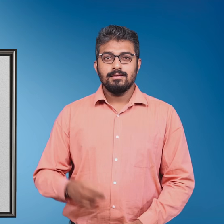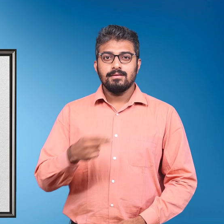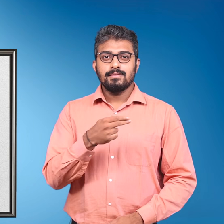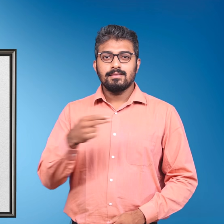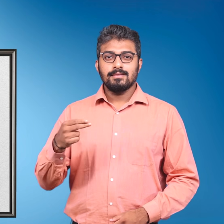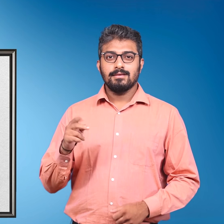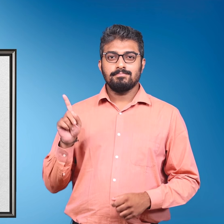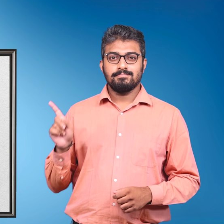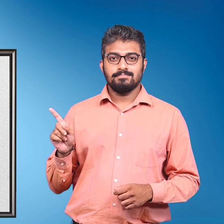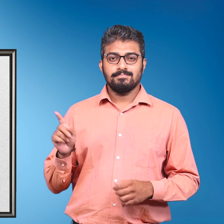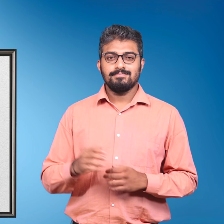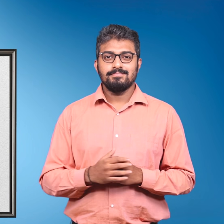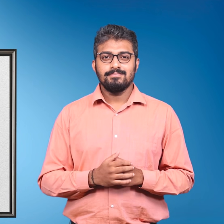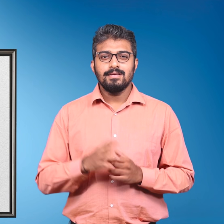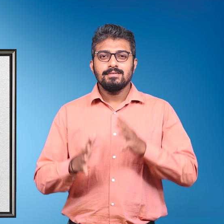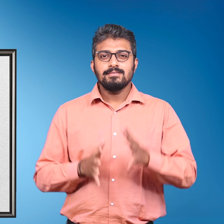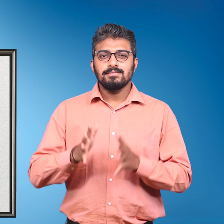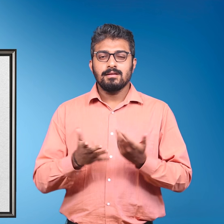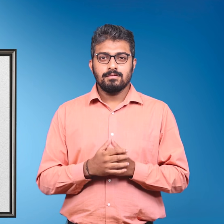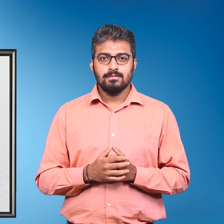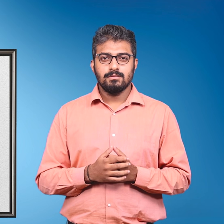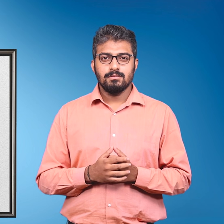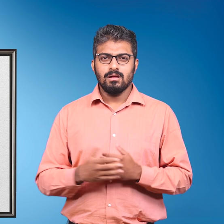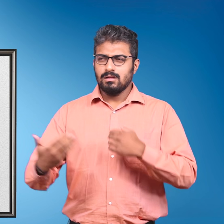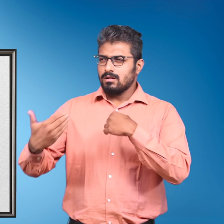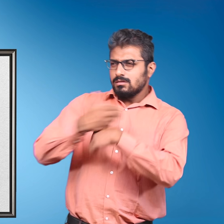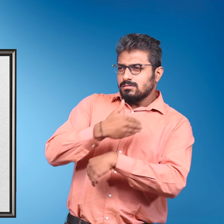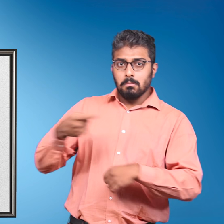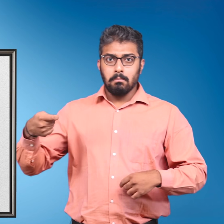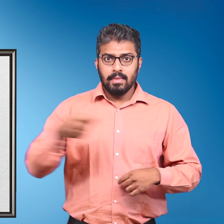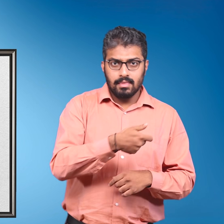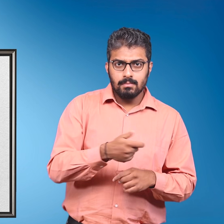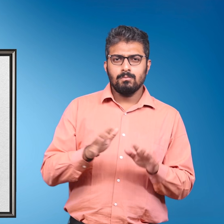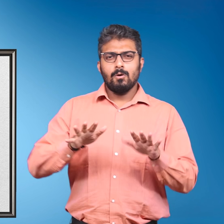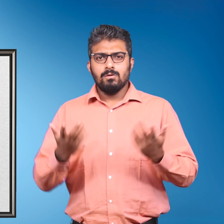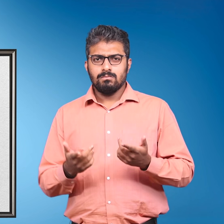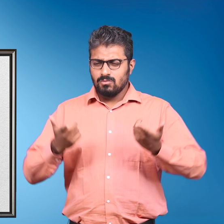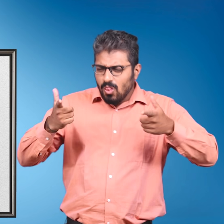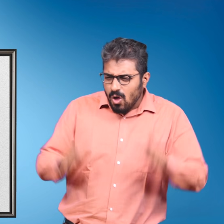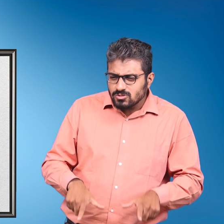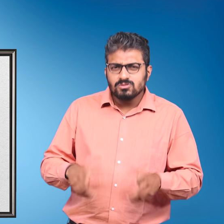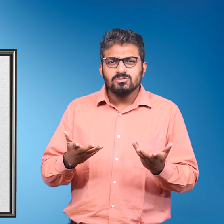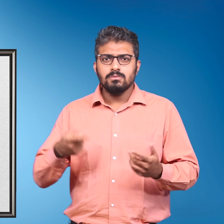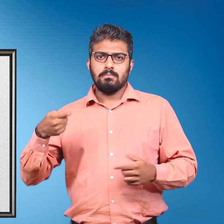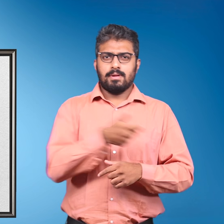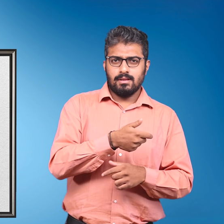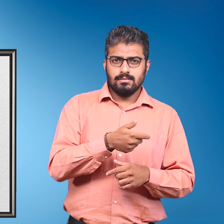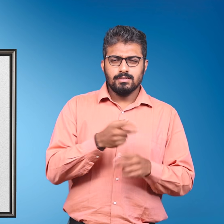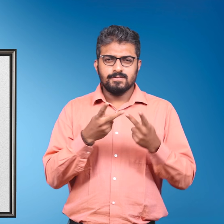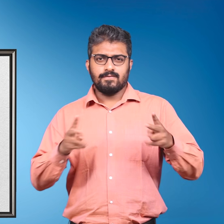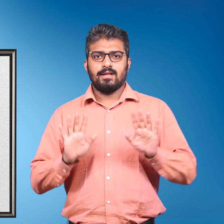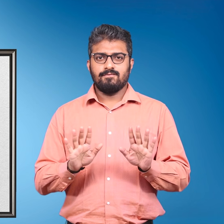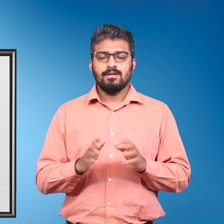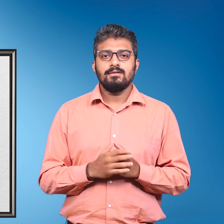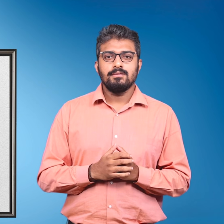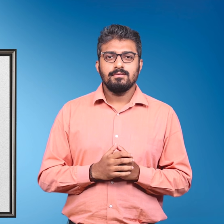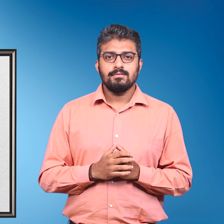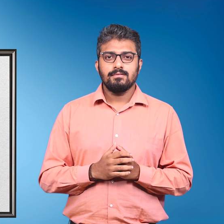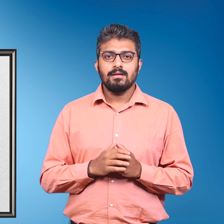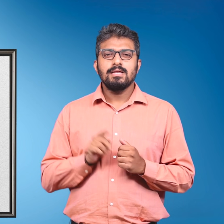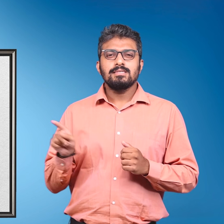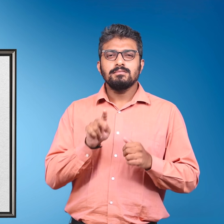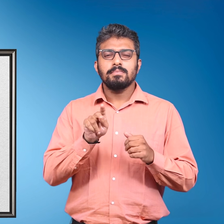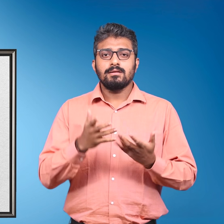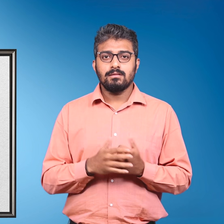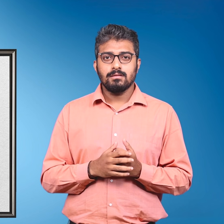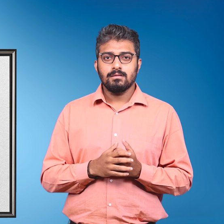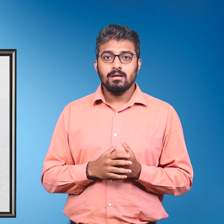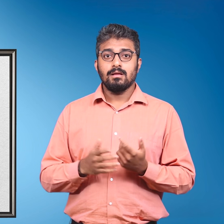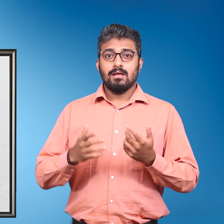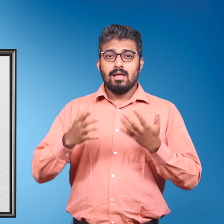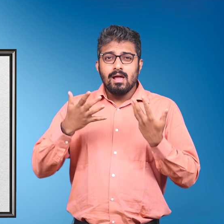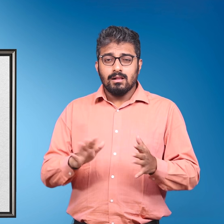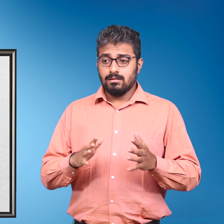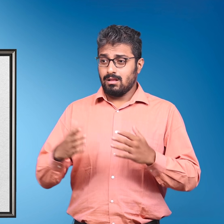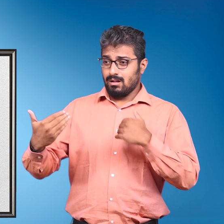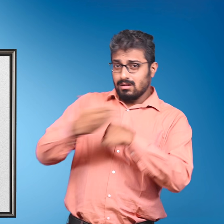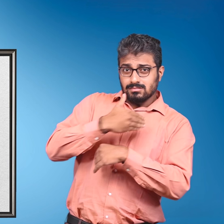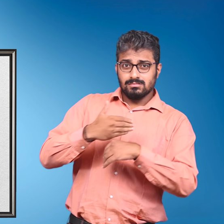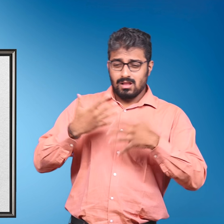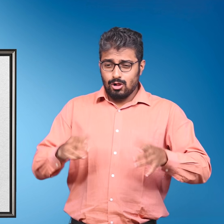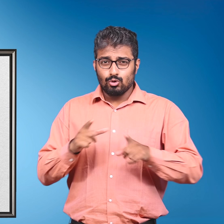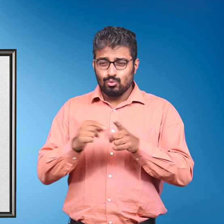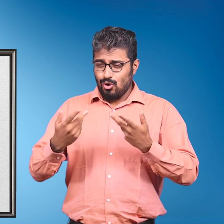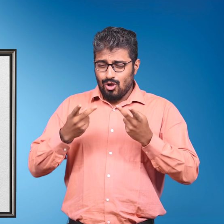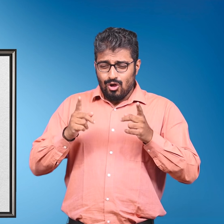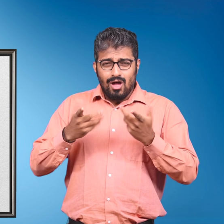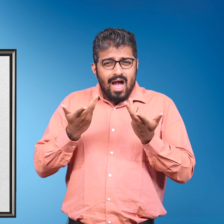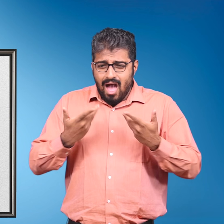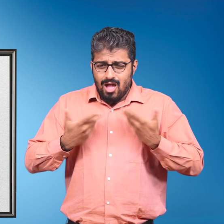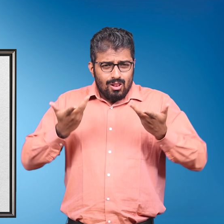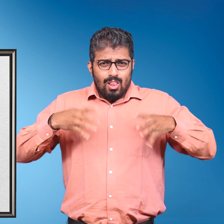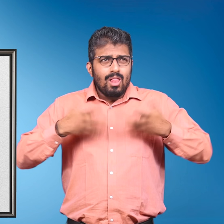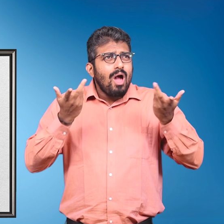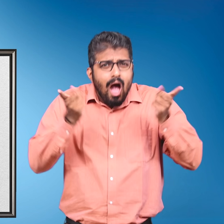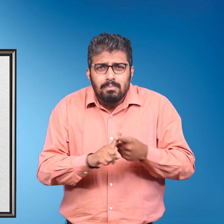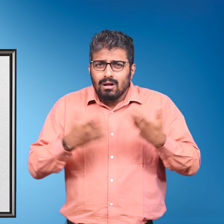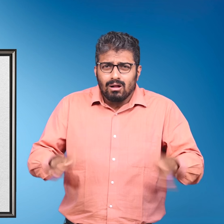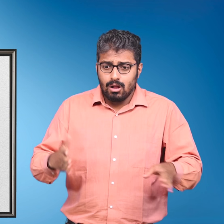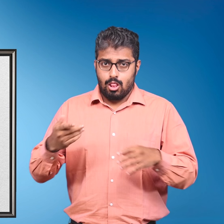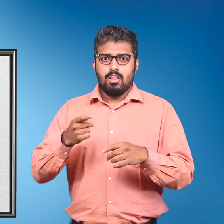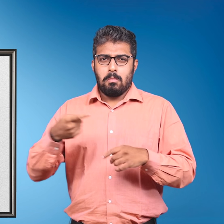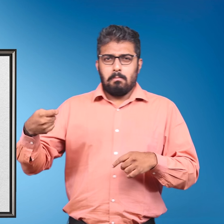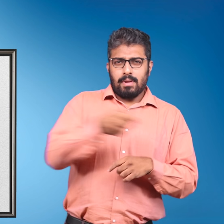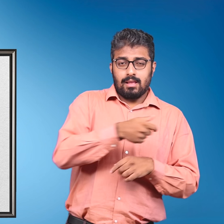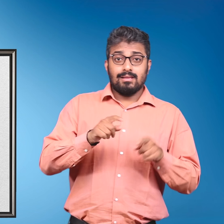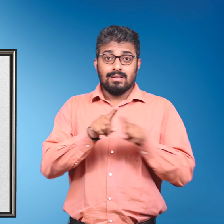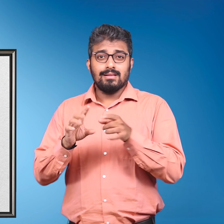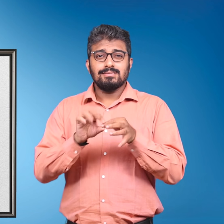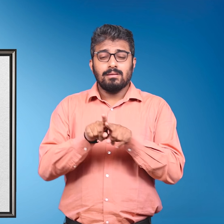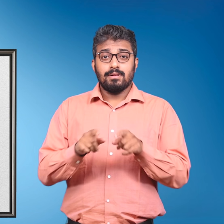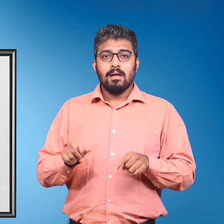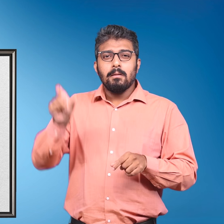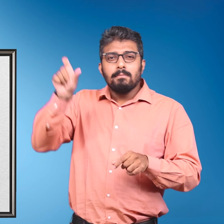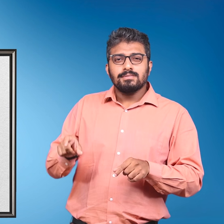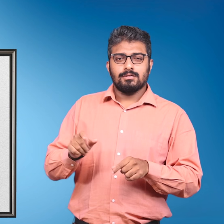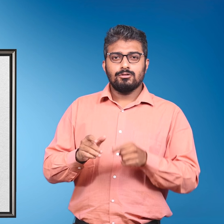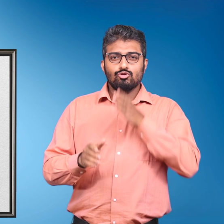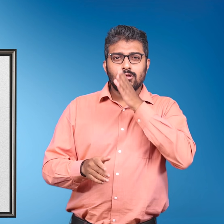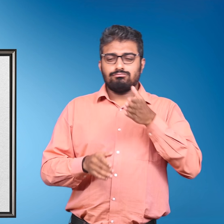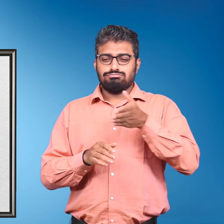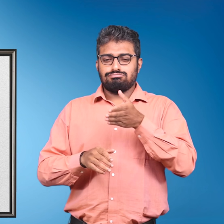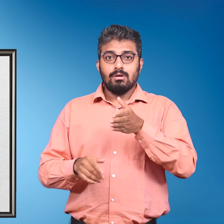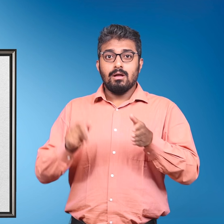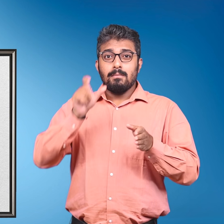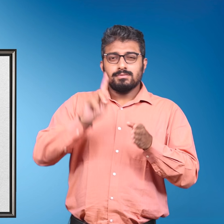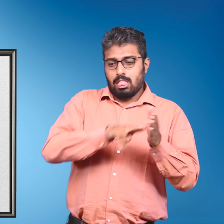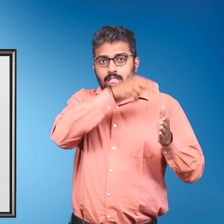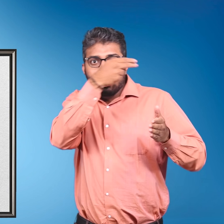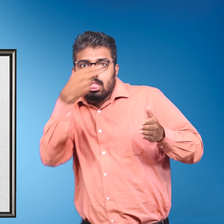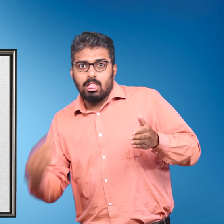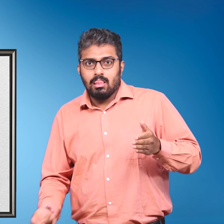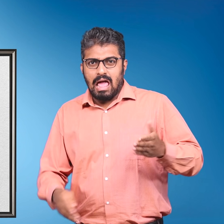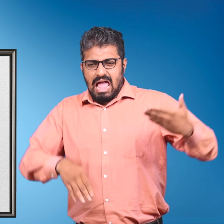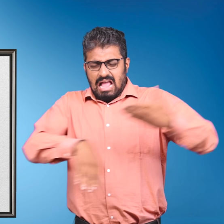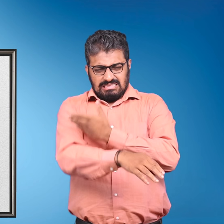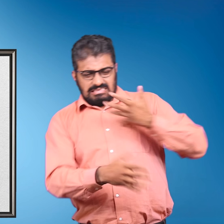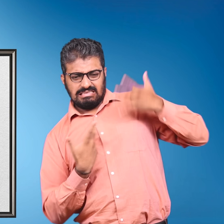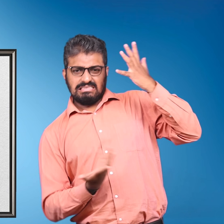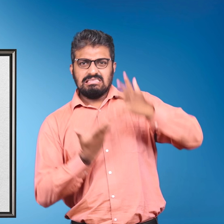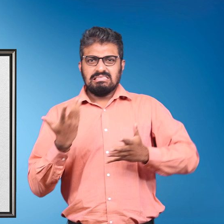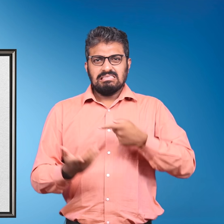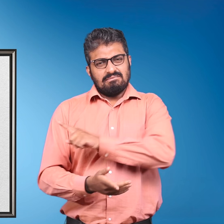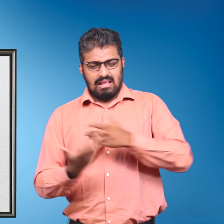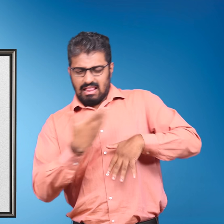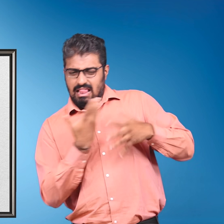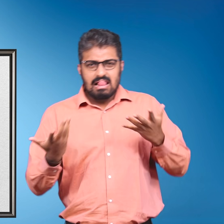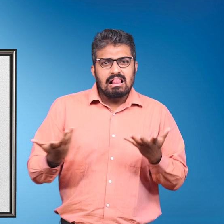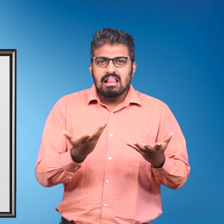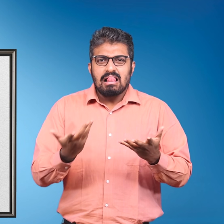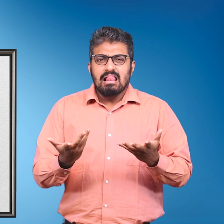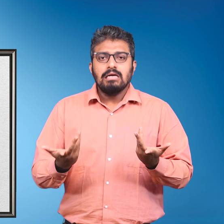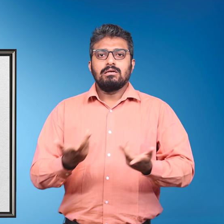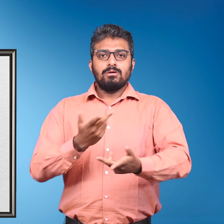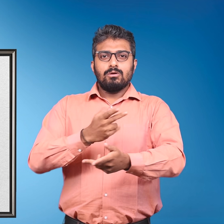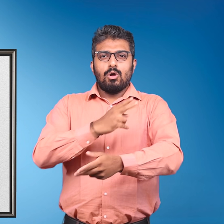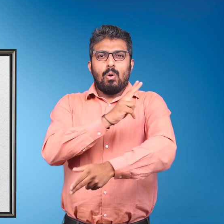Compensation This sign means compensation. This refers to money given to make amends for an injury or a loss. For example, a person fell from a running train and injured himself,